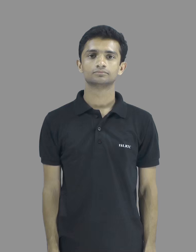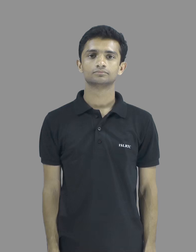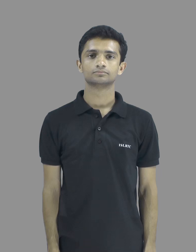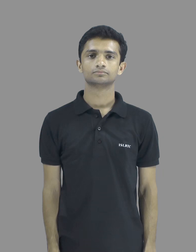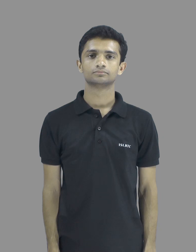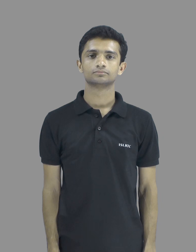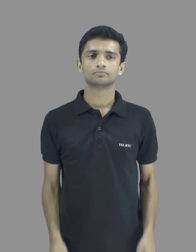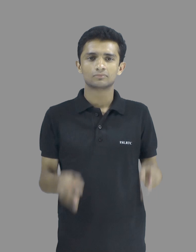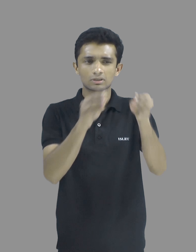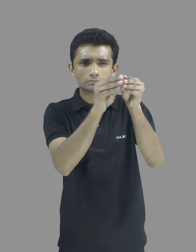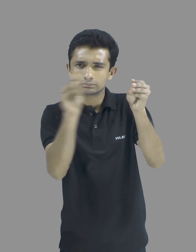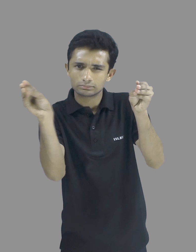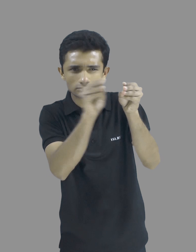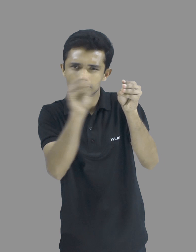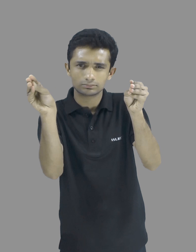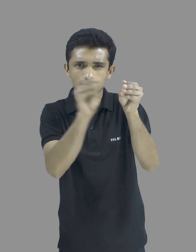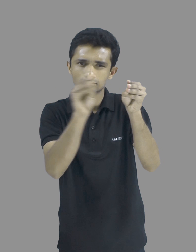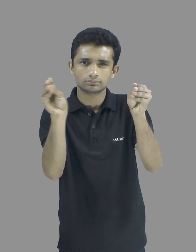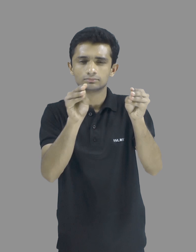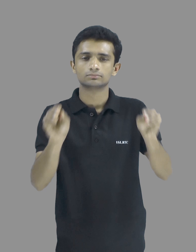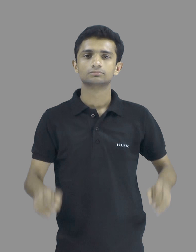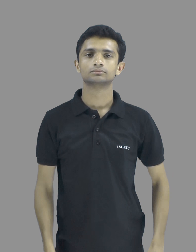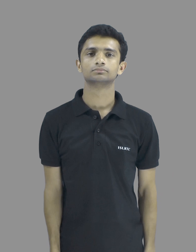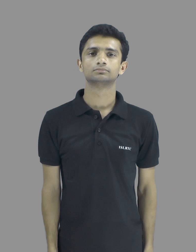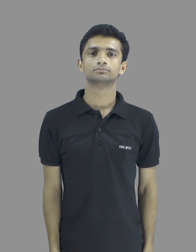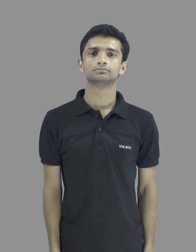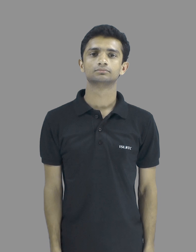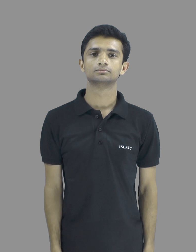Range